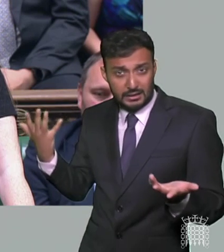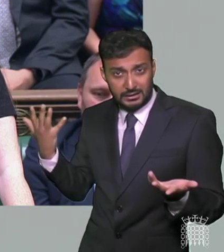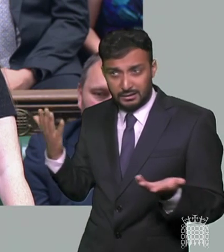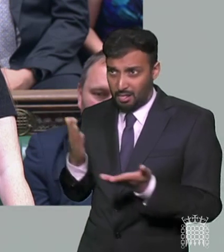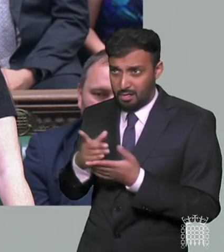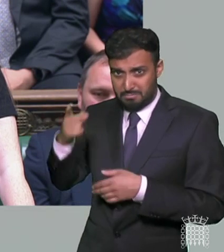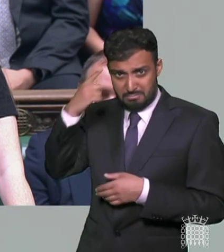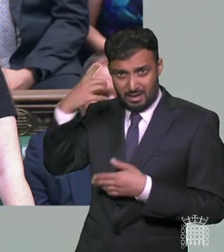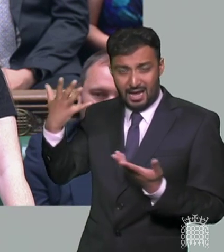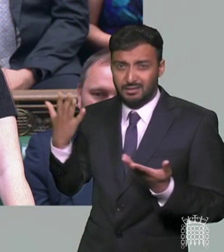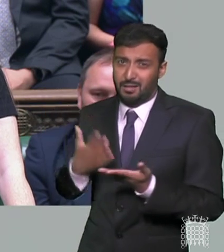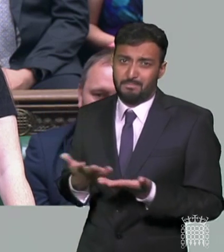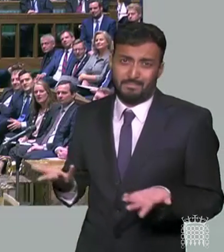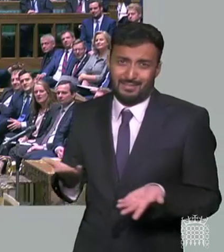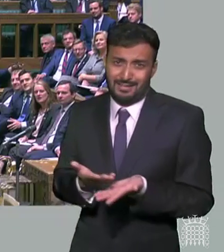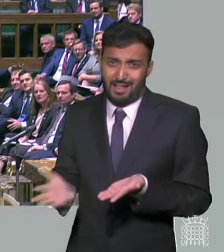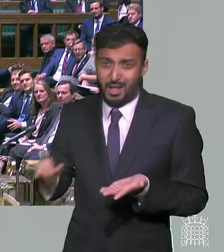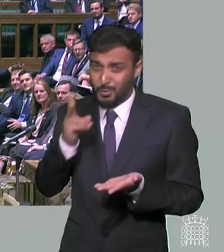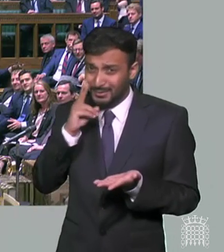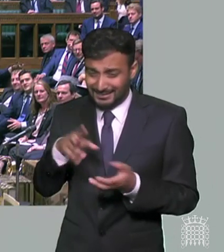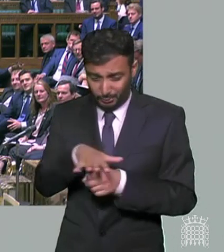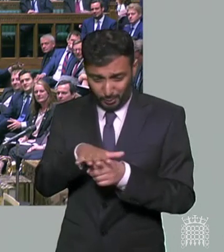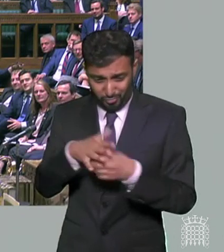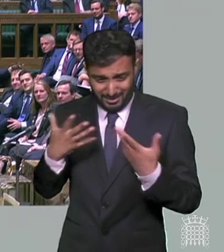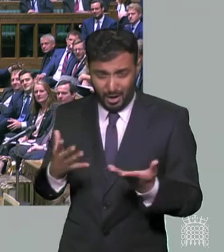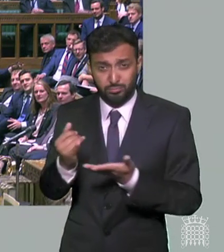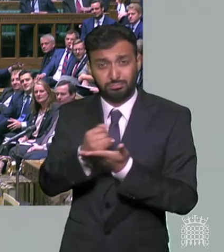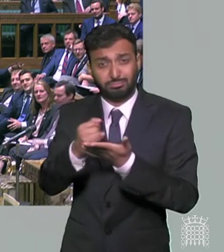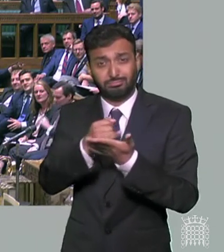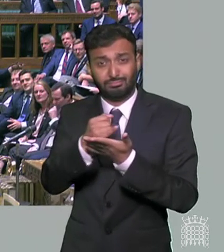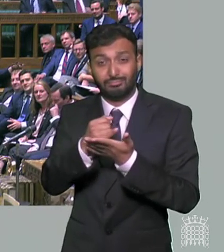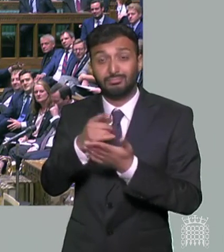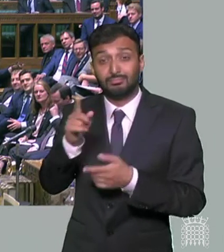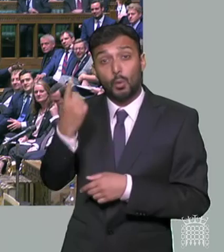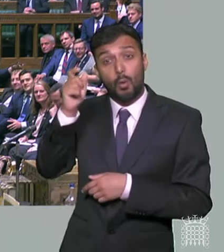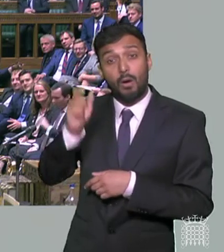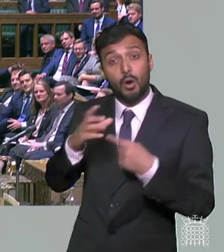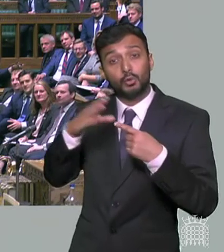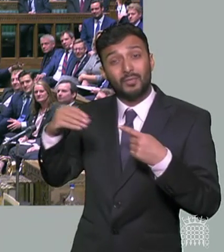would realise how dire things are. A former Conservative leader said that